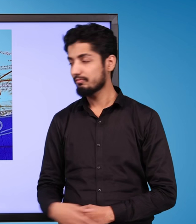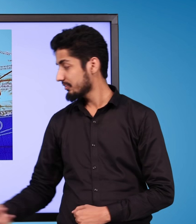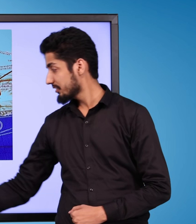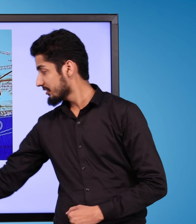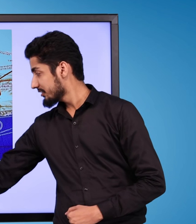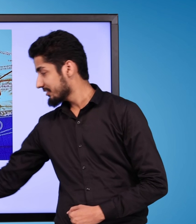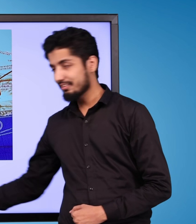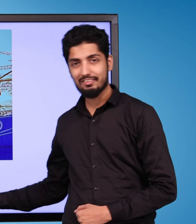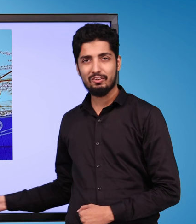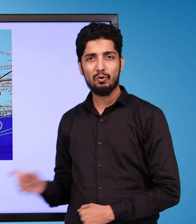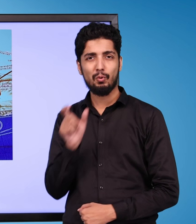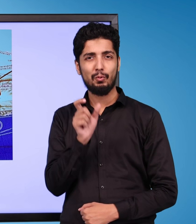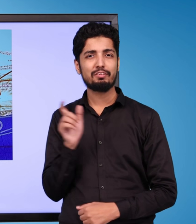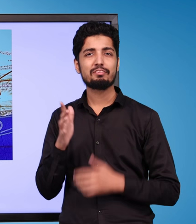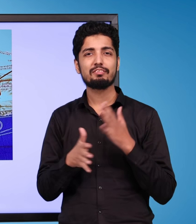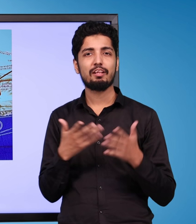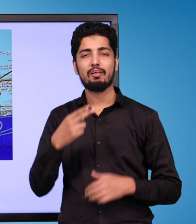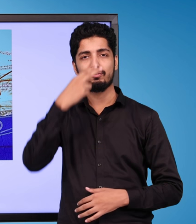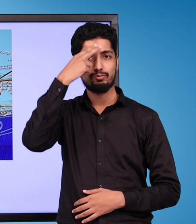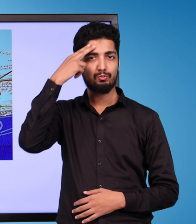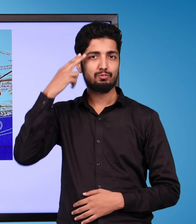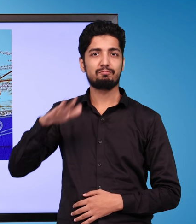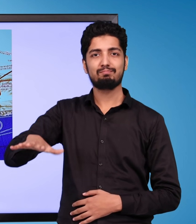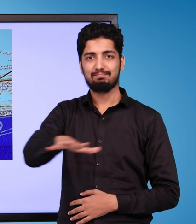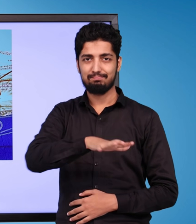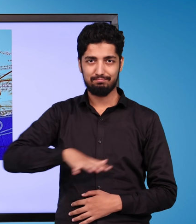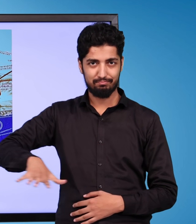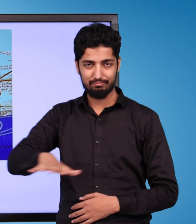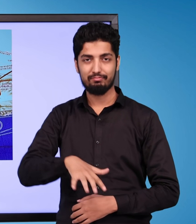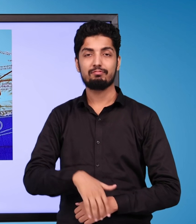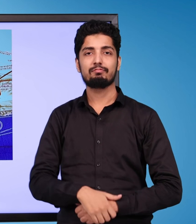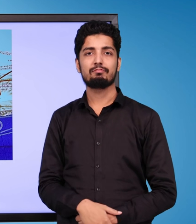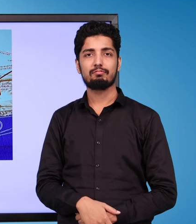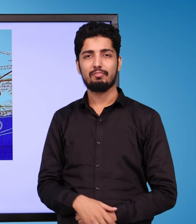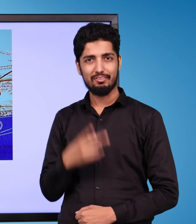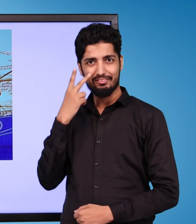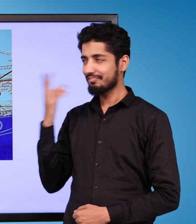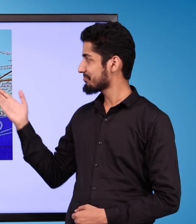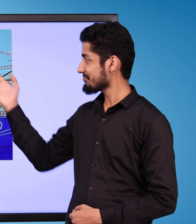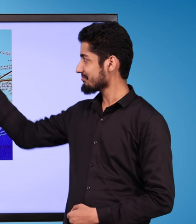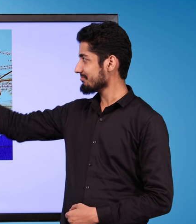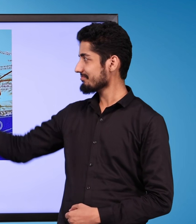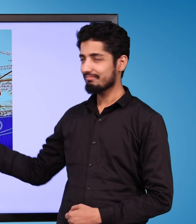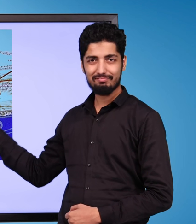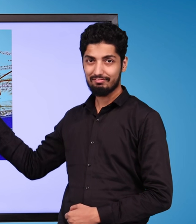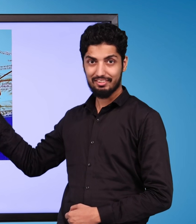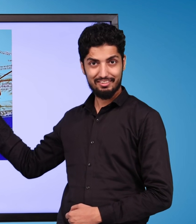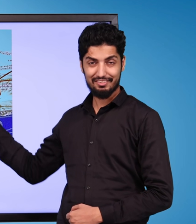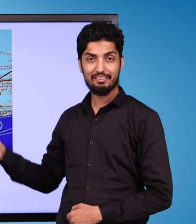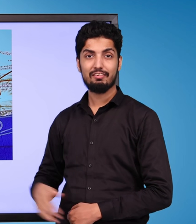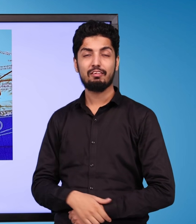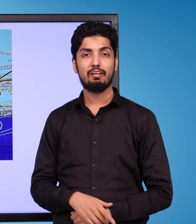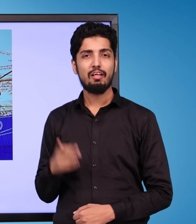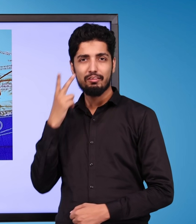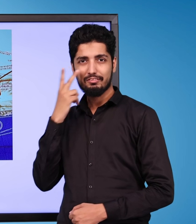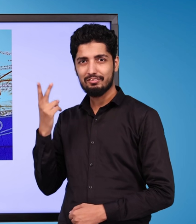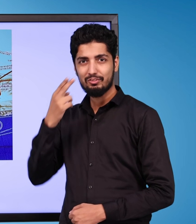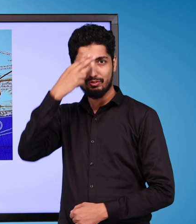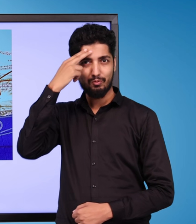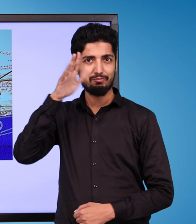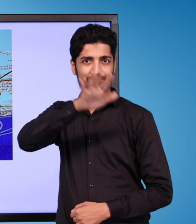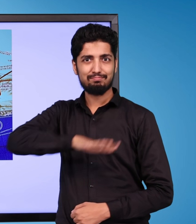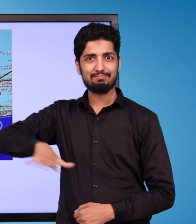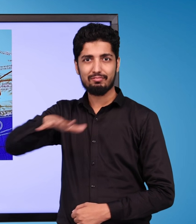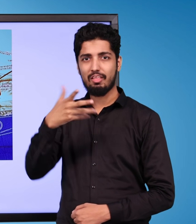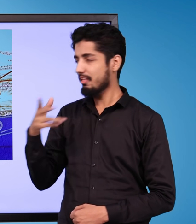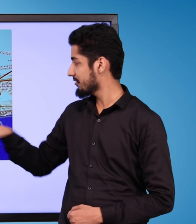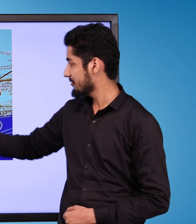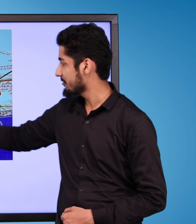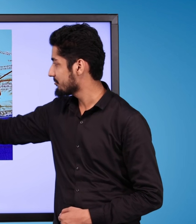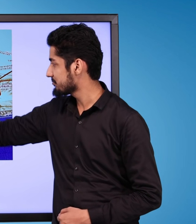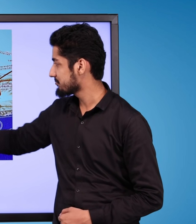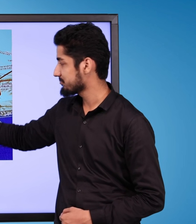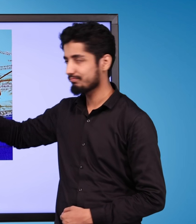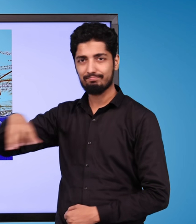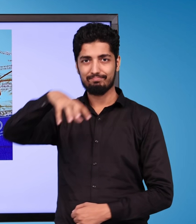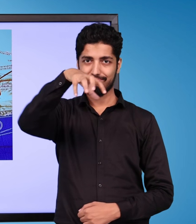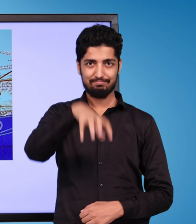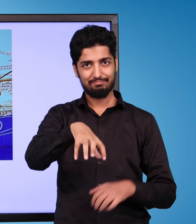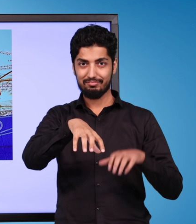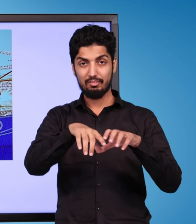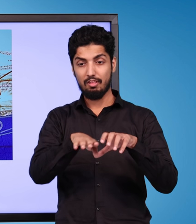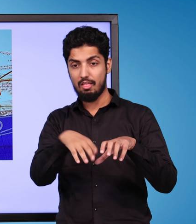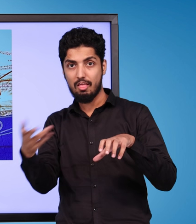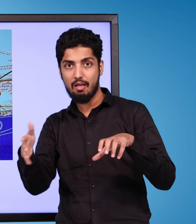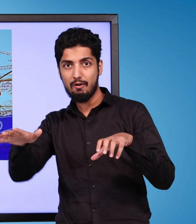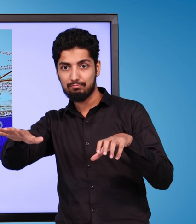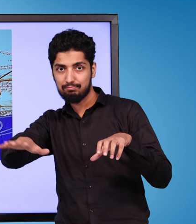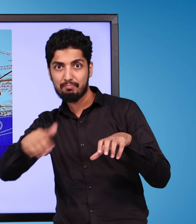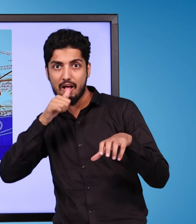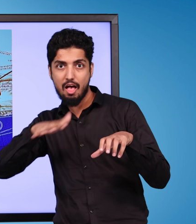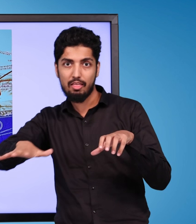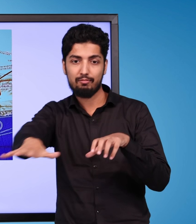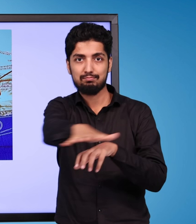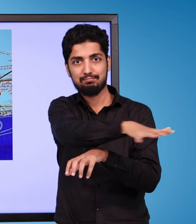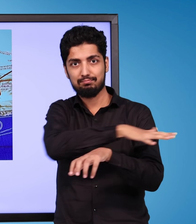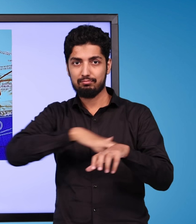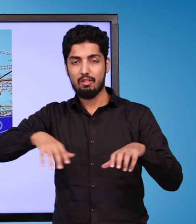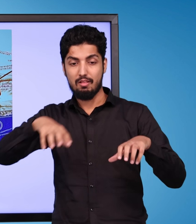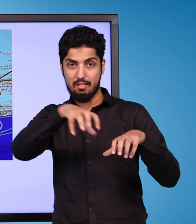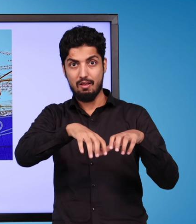Arabia This is the sign for the place Arabia. The map here shows Arabia which is the peninsula